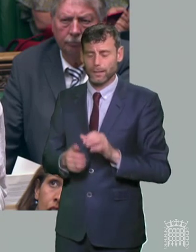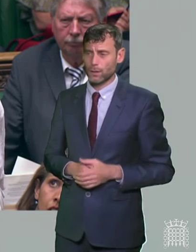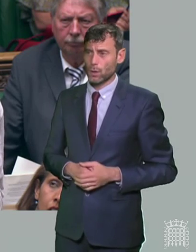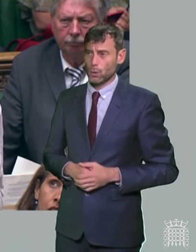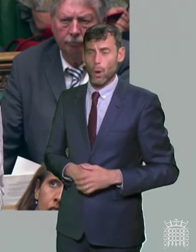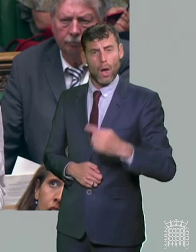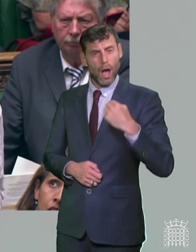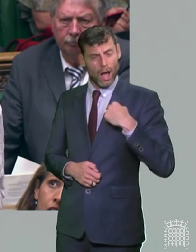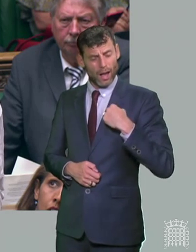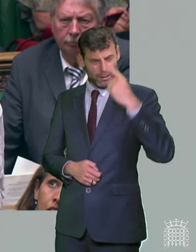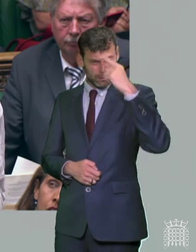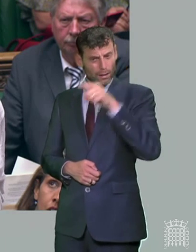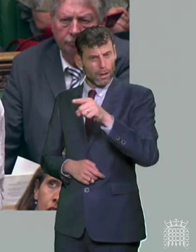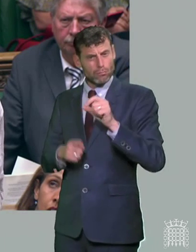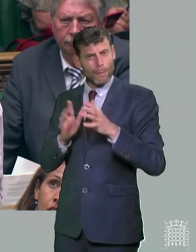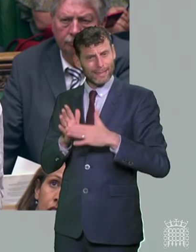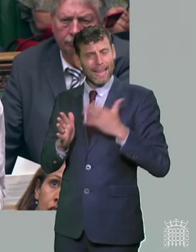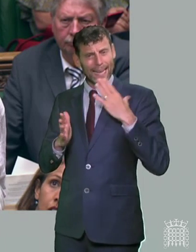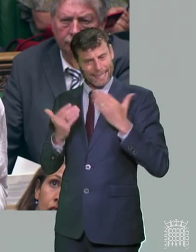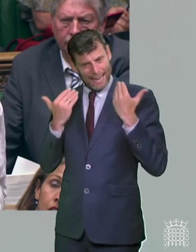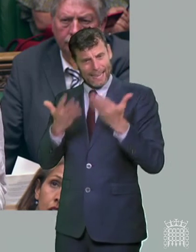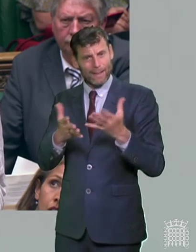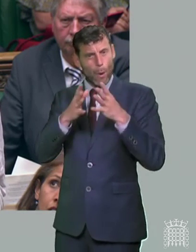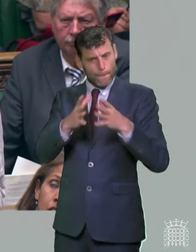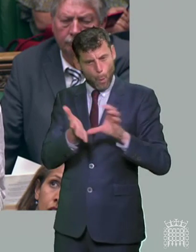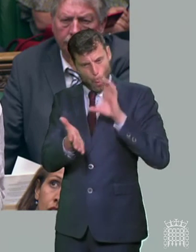Will he put more resources into the scheme?